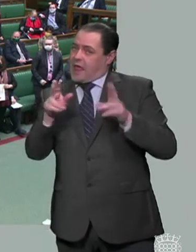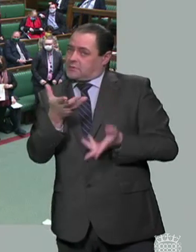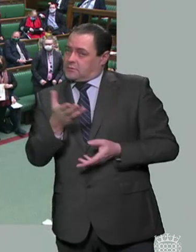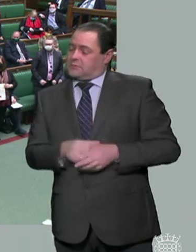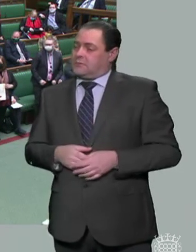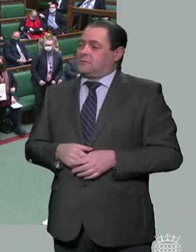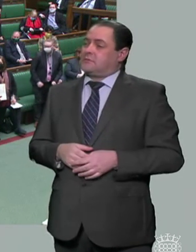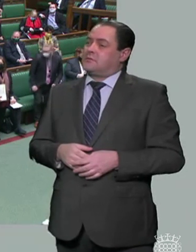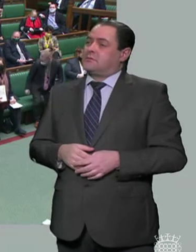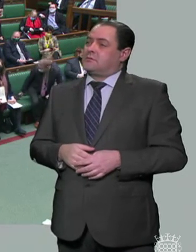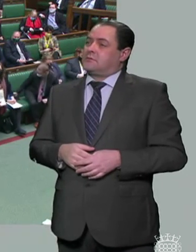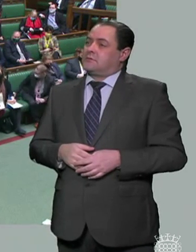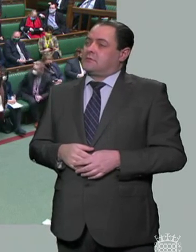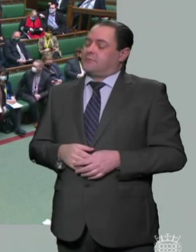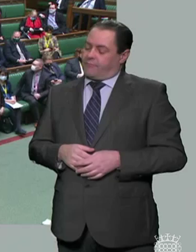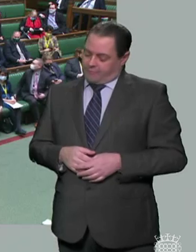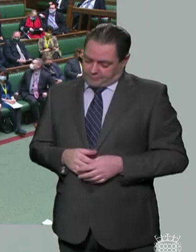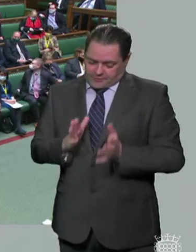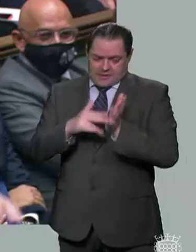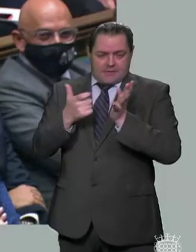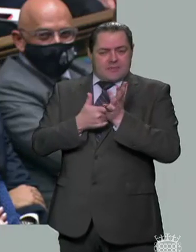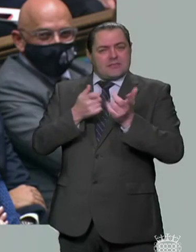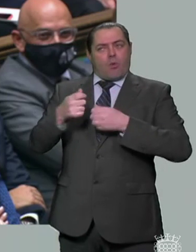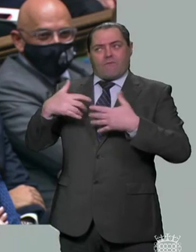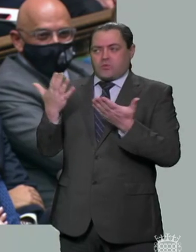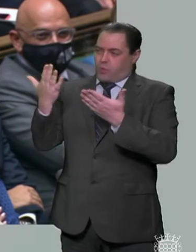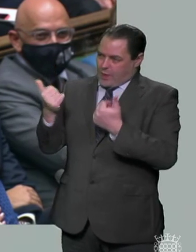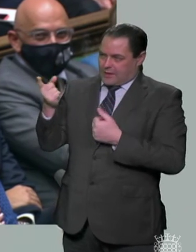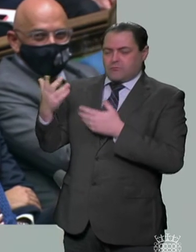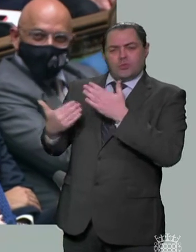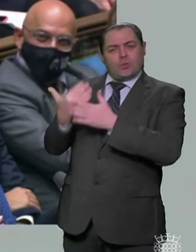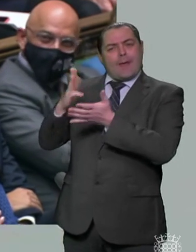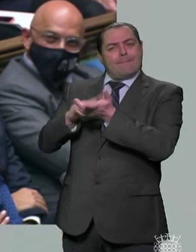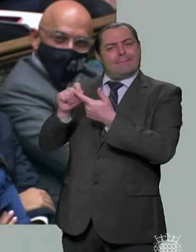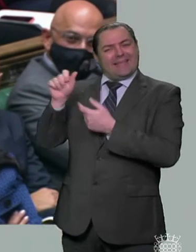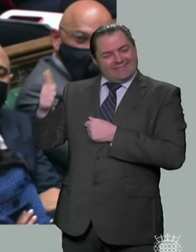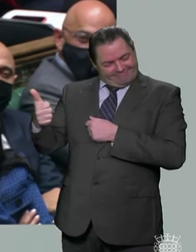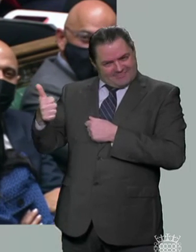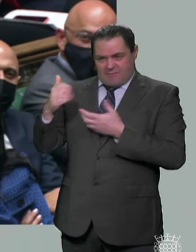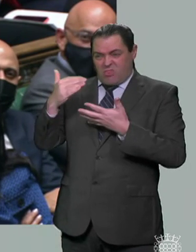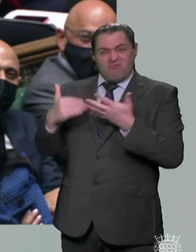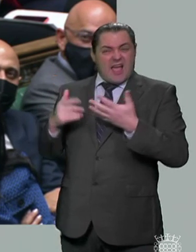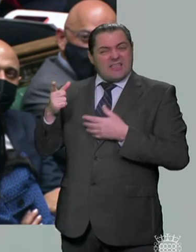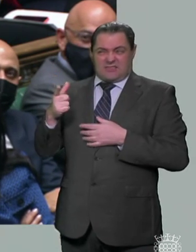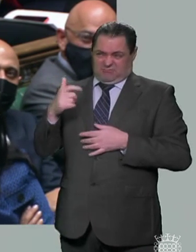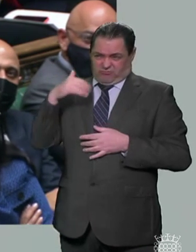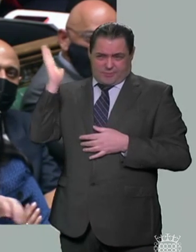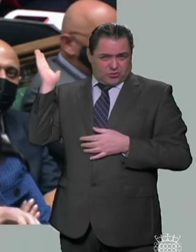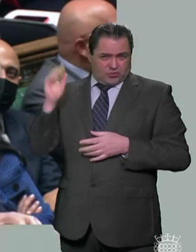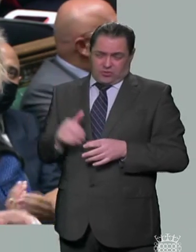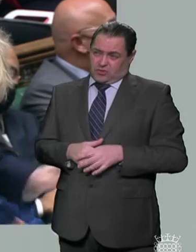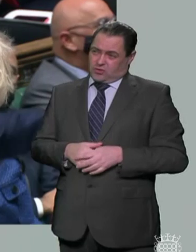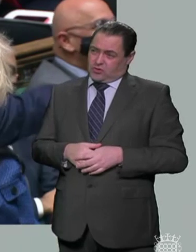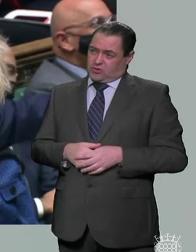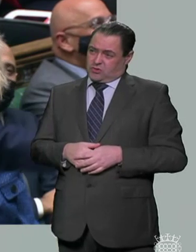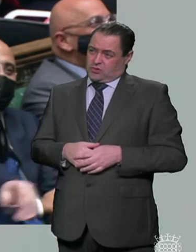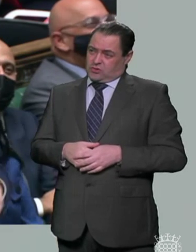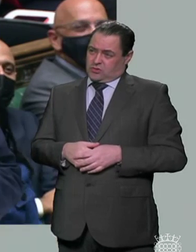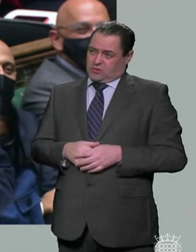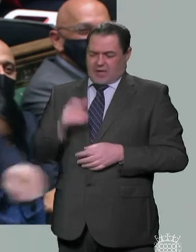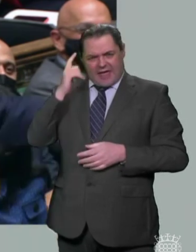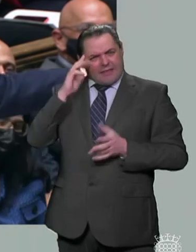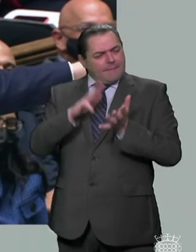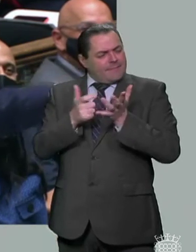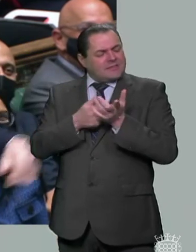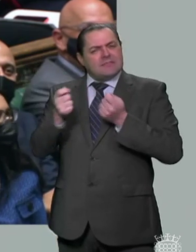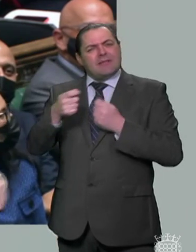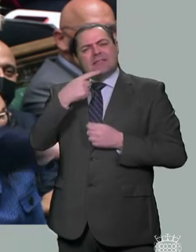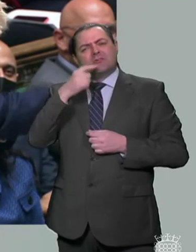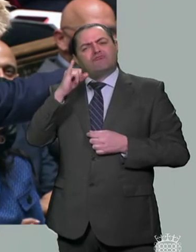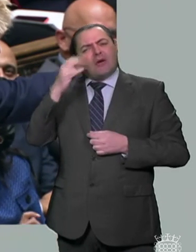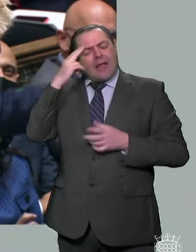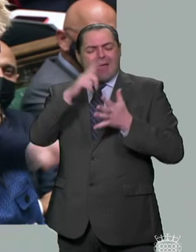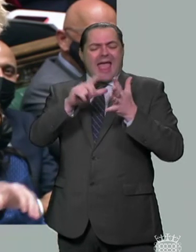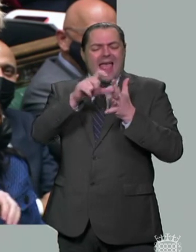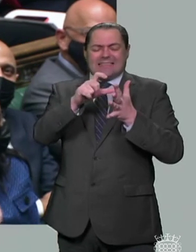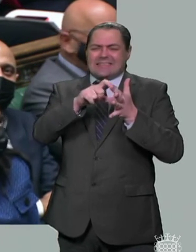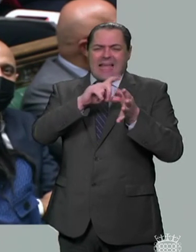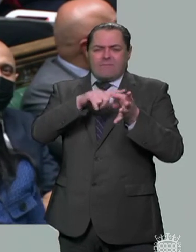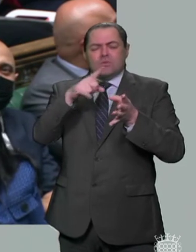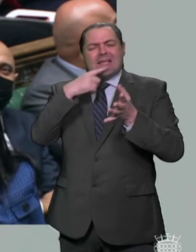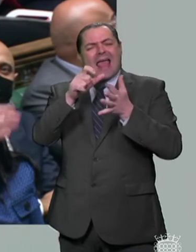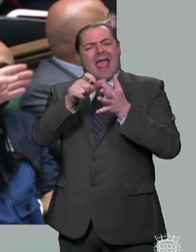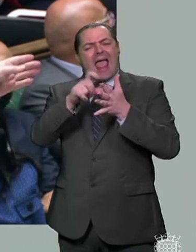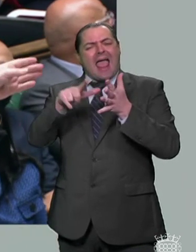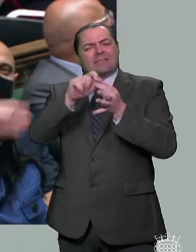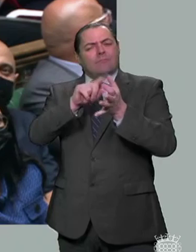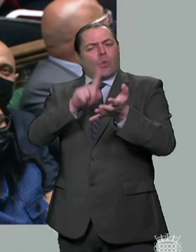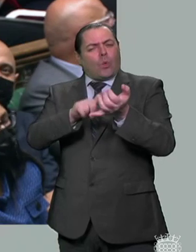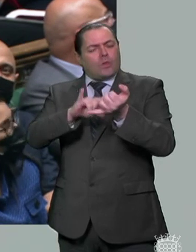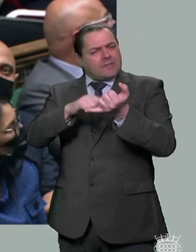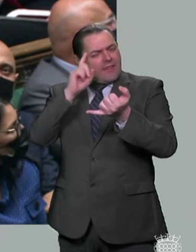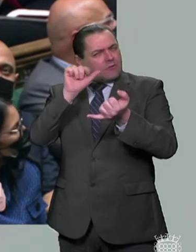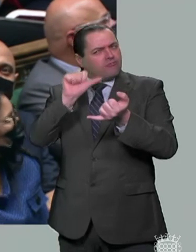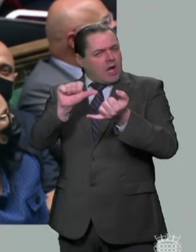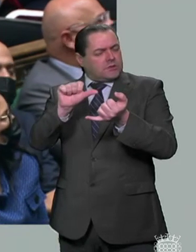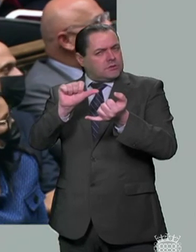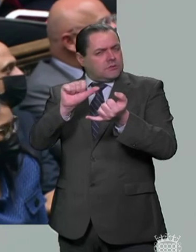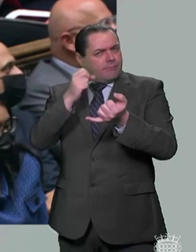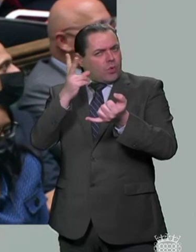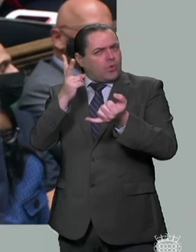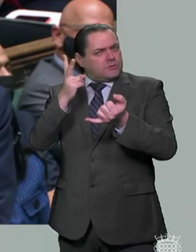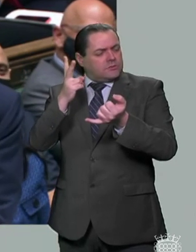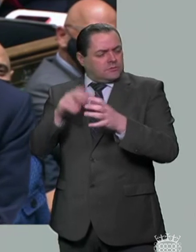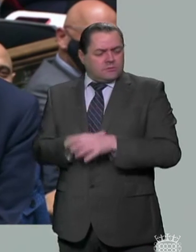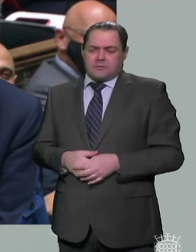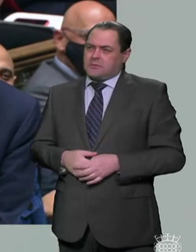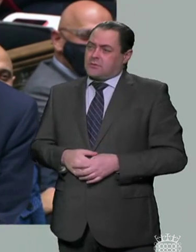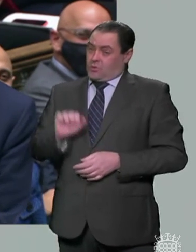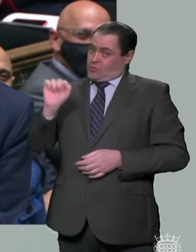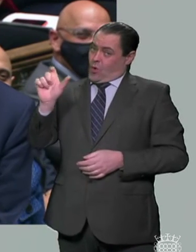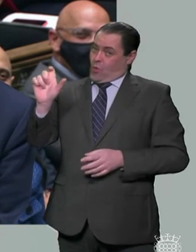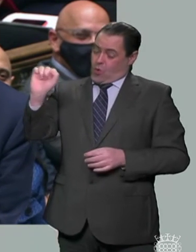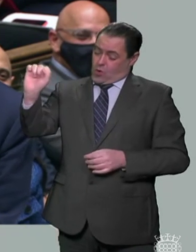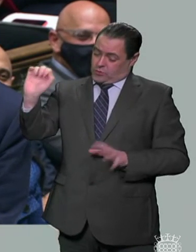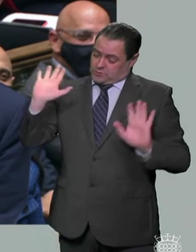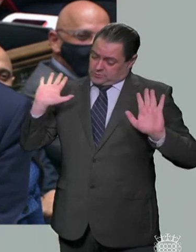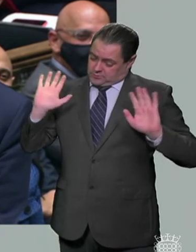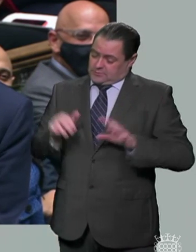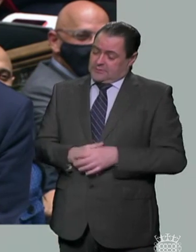Of course I welcome the honourable Member for North Shropshire to her place; but as for the rest of what the right honourable Gentleman had to say, I think balls was the word—you were right first time, Mr Speaker.